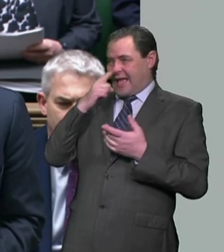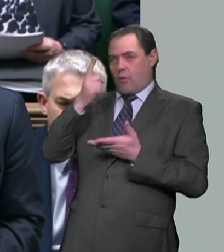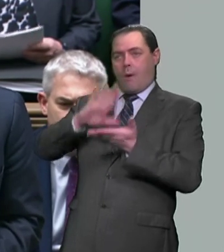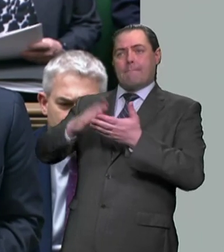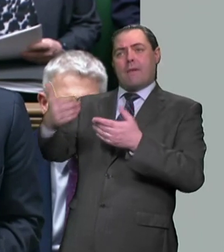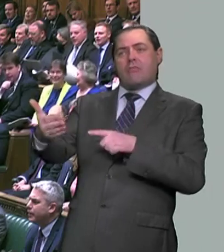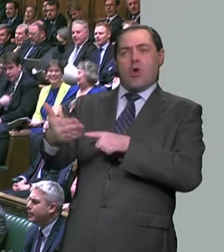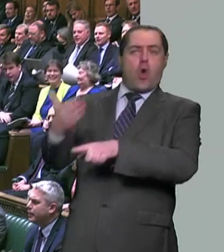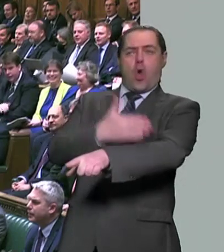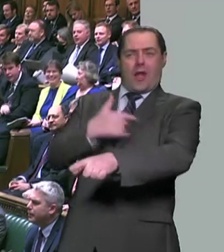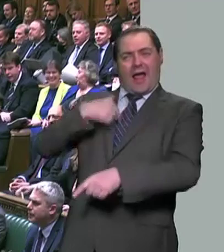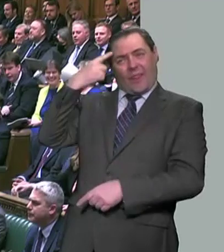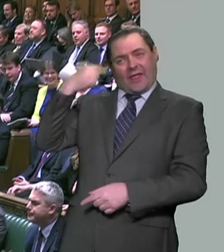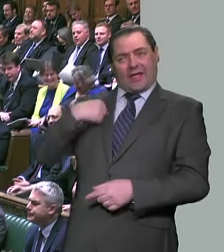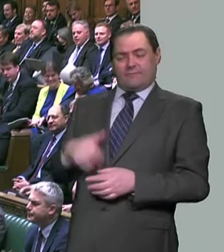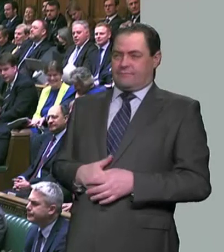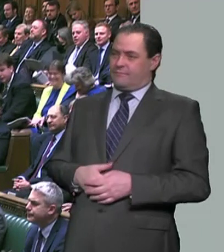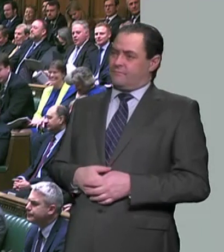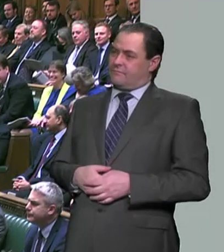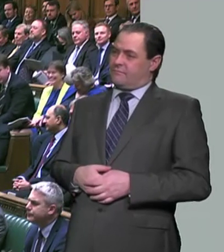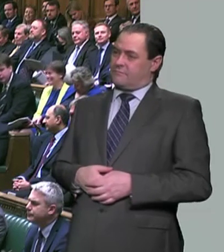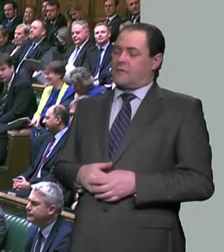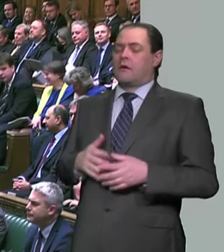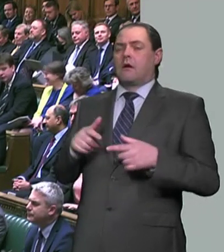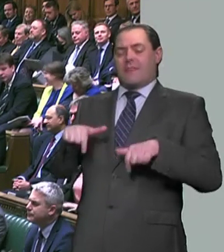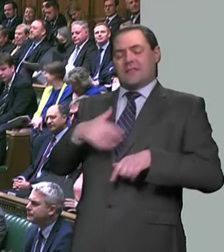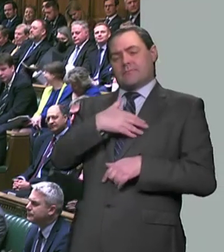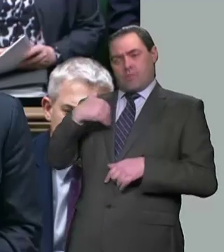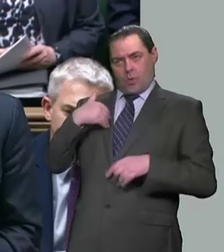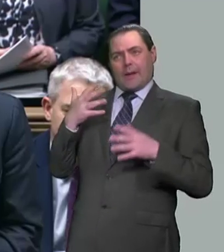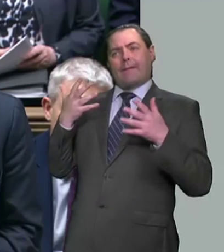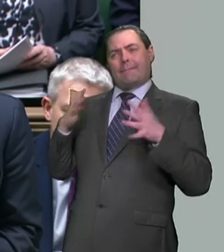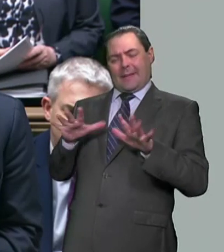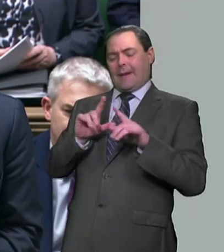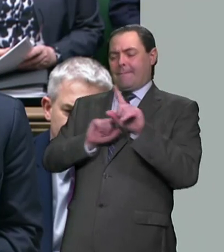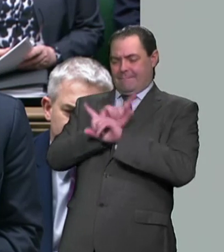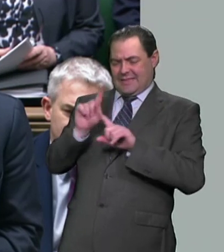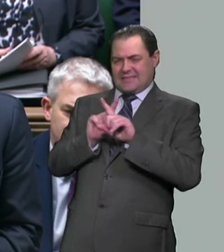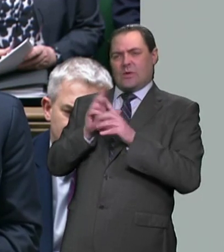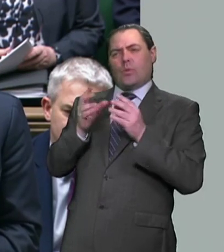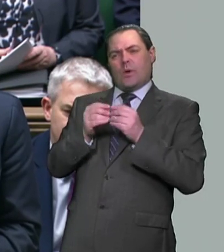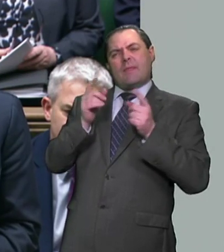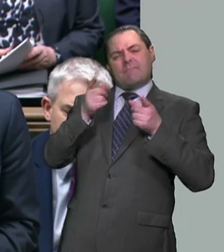This morning I had meetings with ministerial colleagues and others.